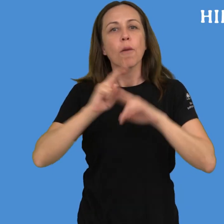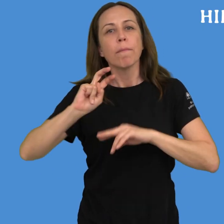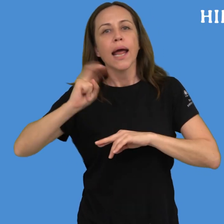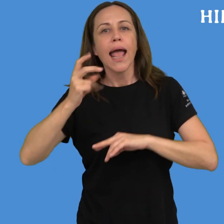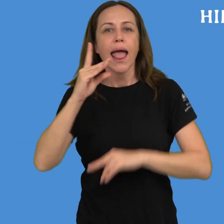otro